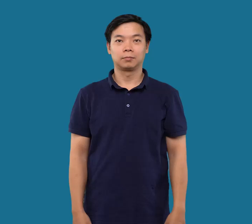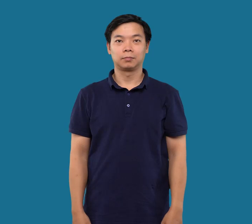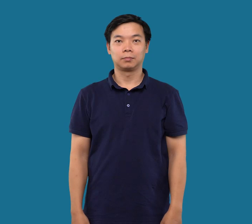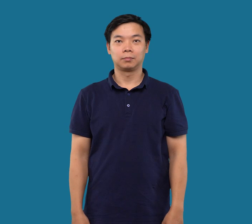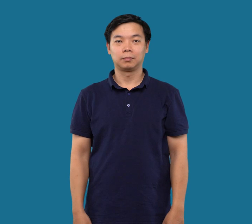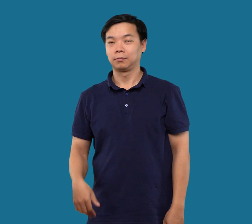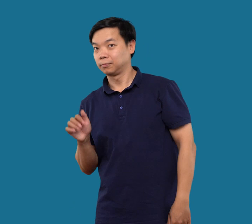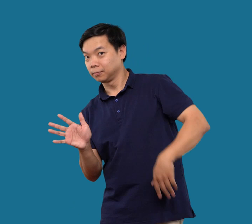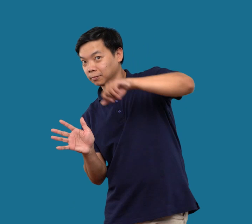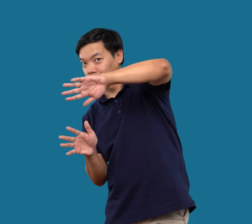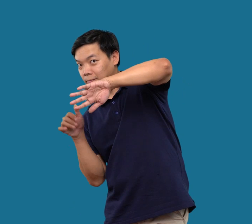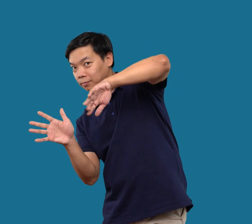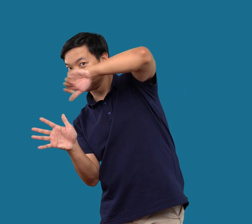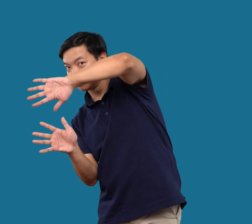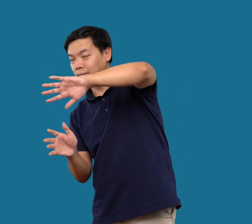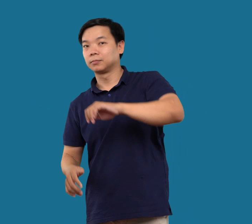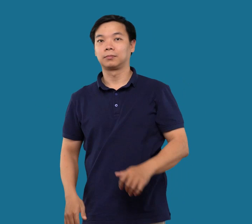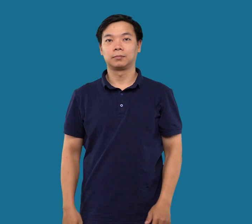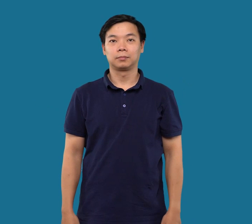kịch câm